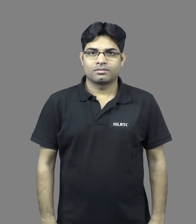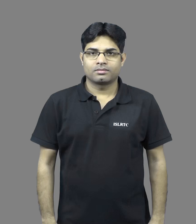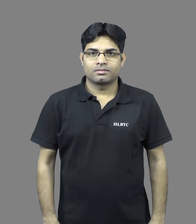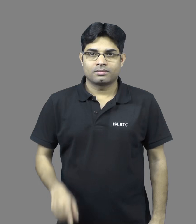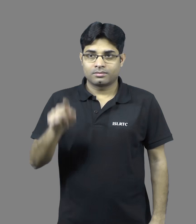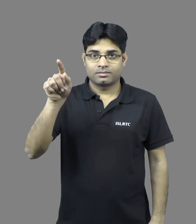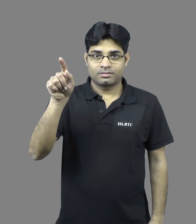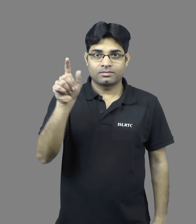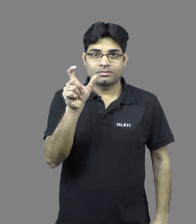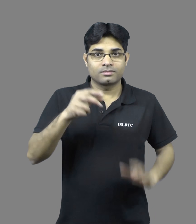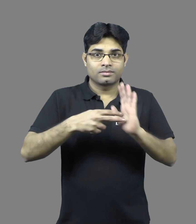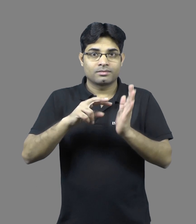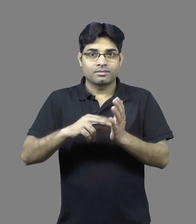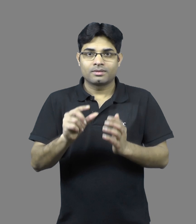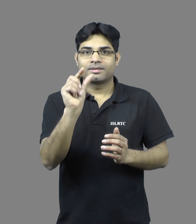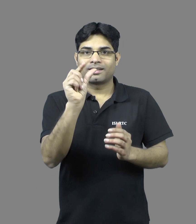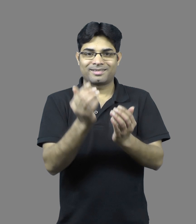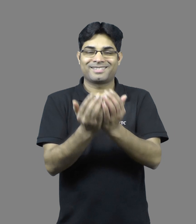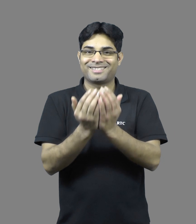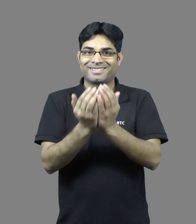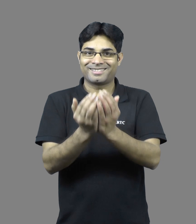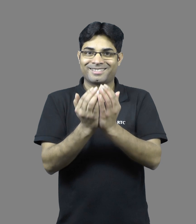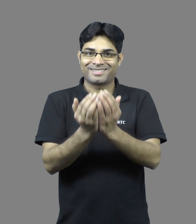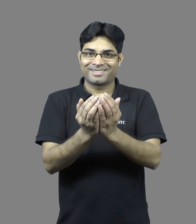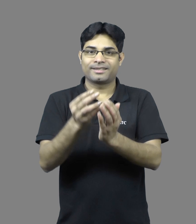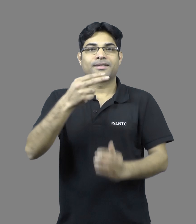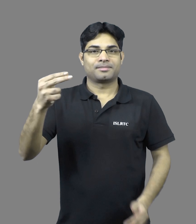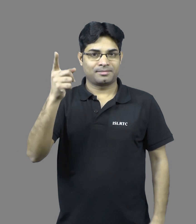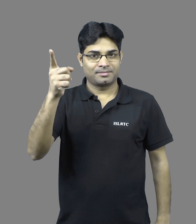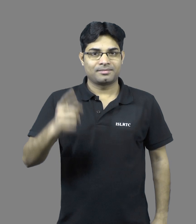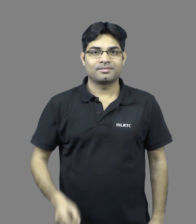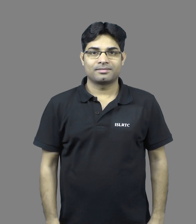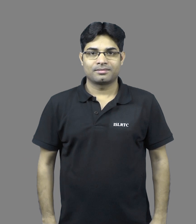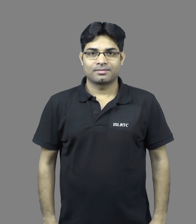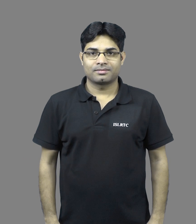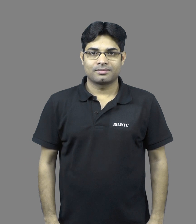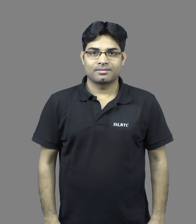Chana chickpea gram